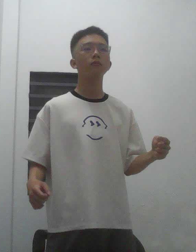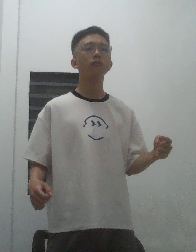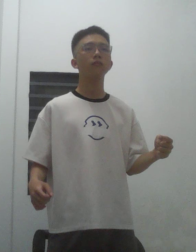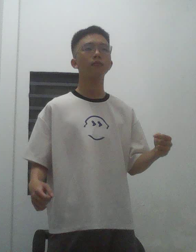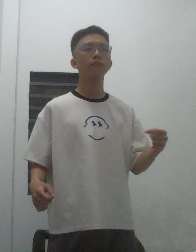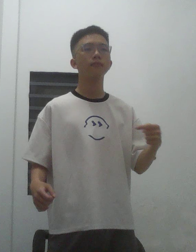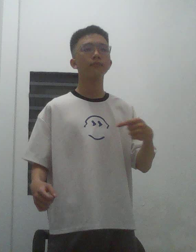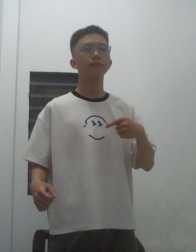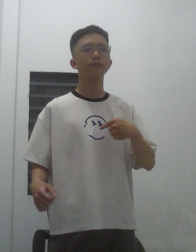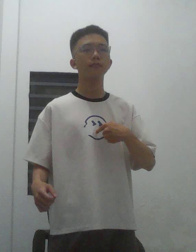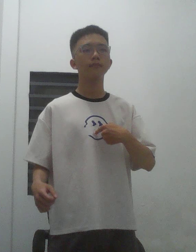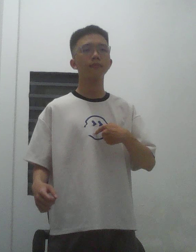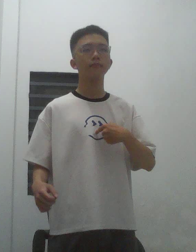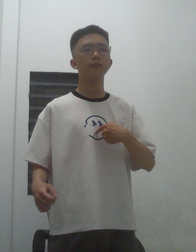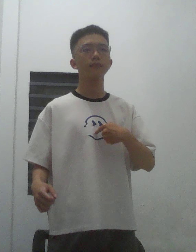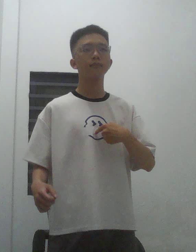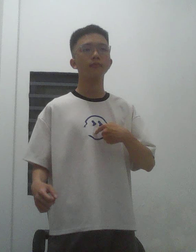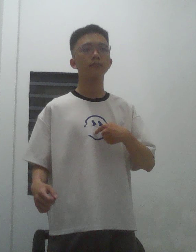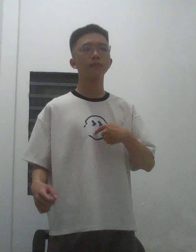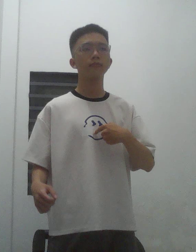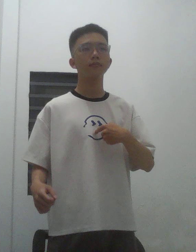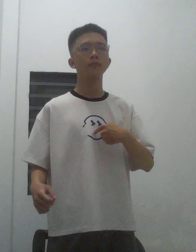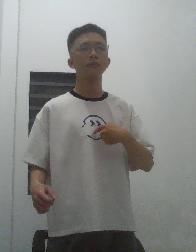toi